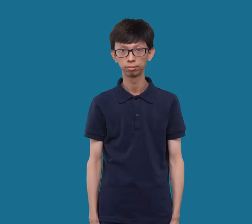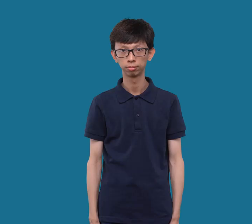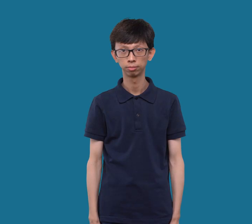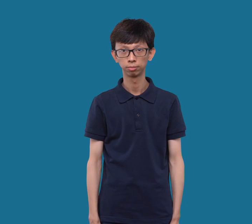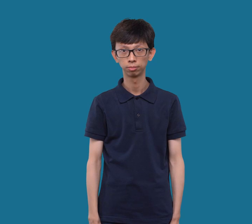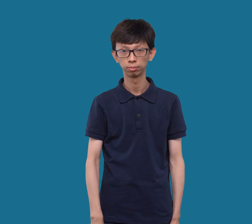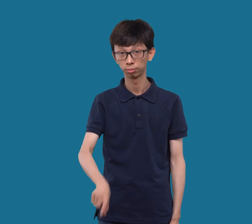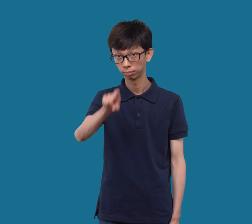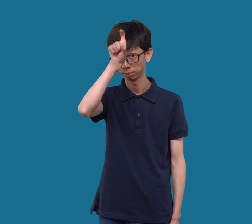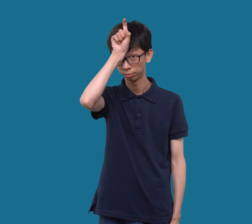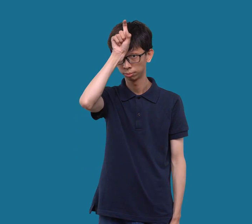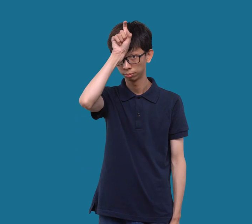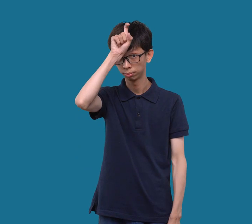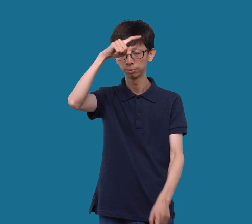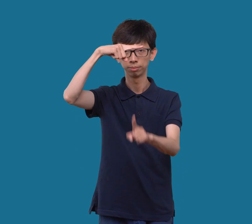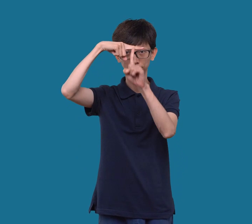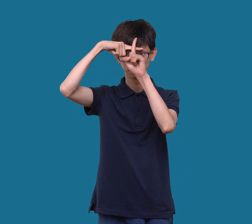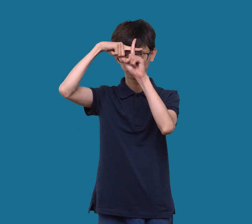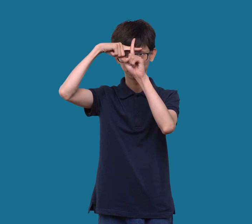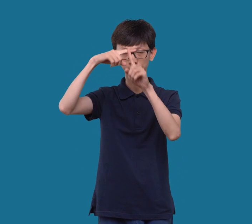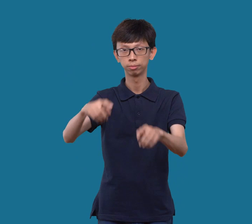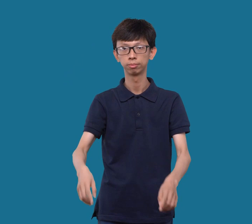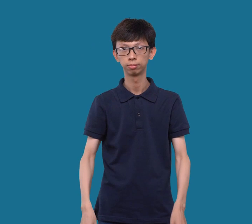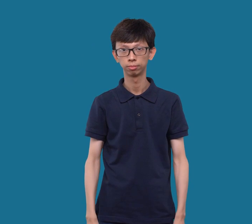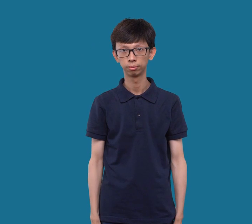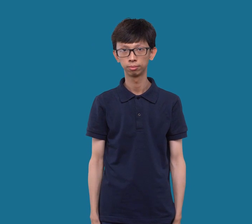thú y